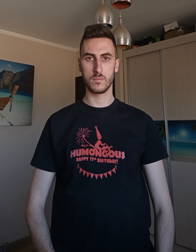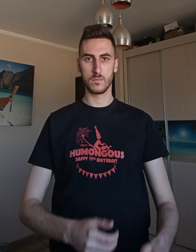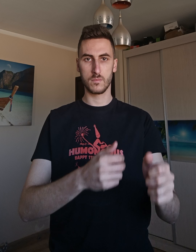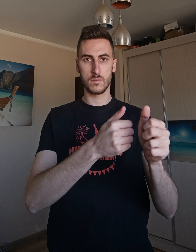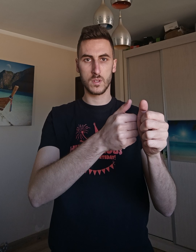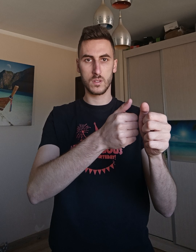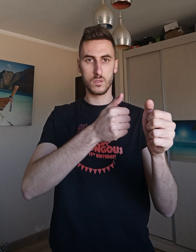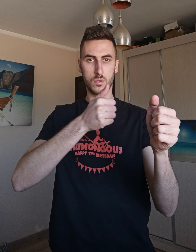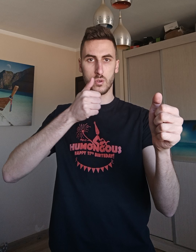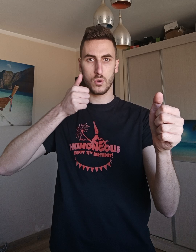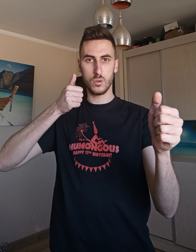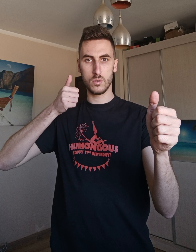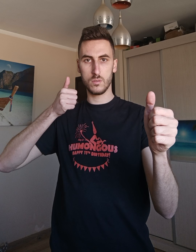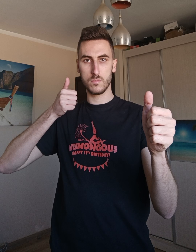תור